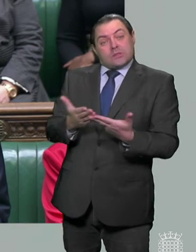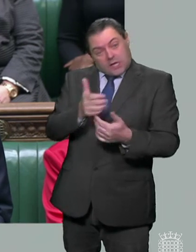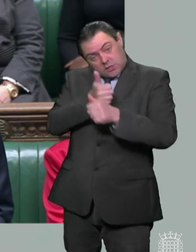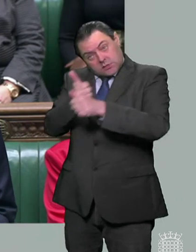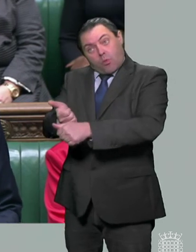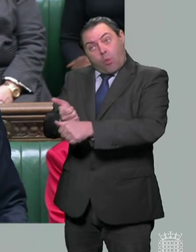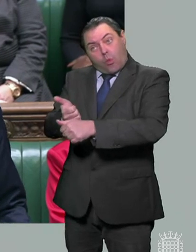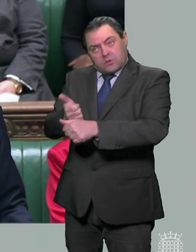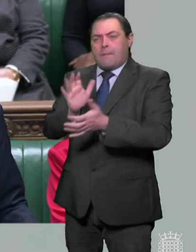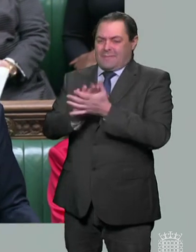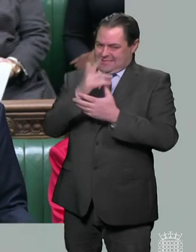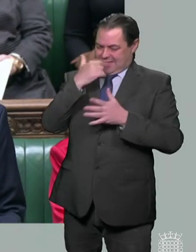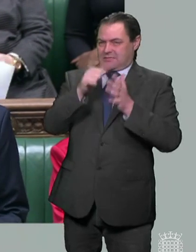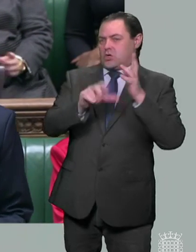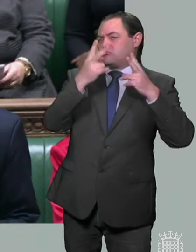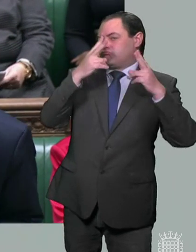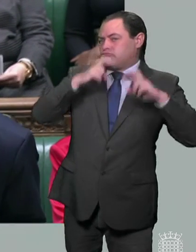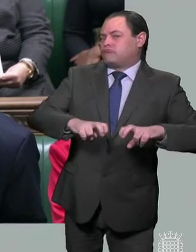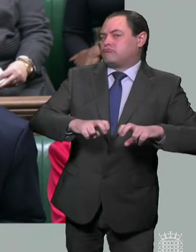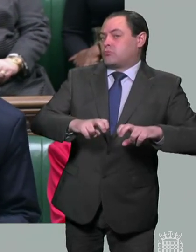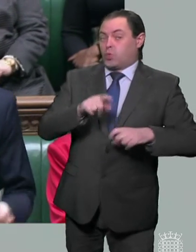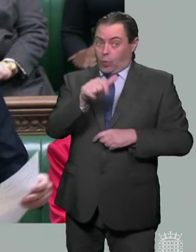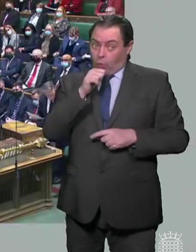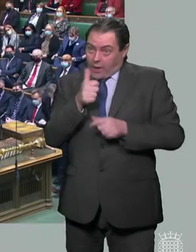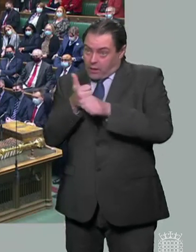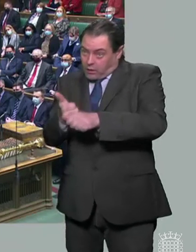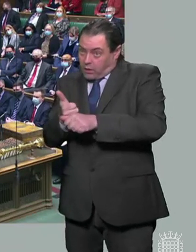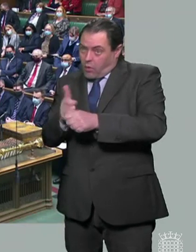Will he vote for it, or will he vote for another cover-up?